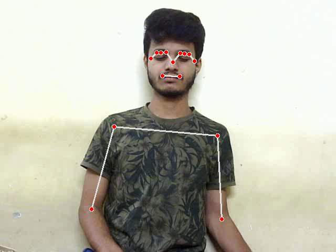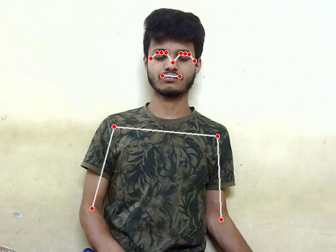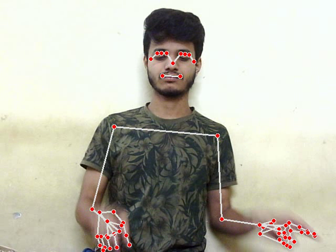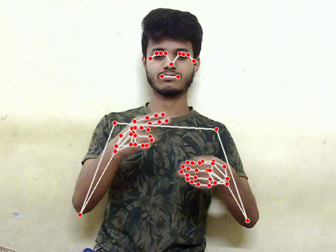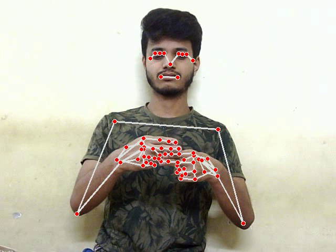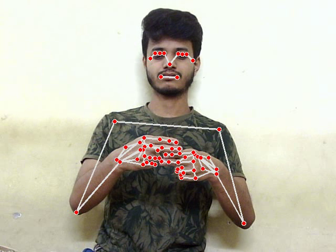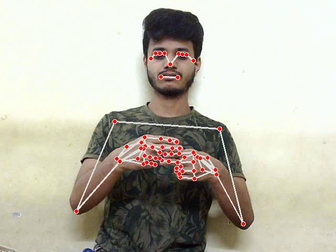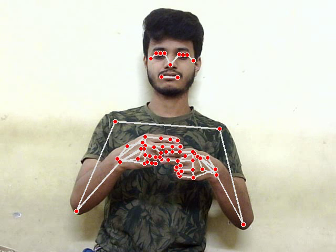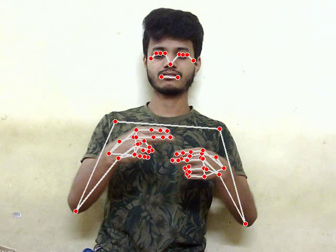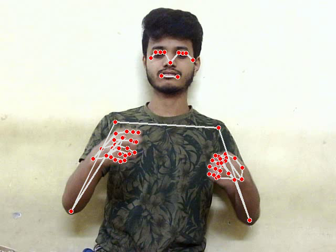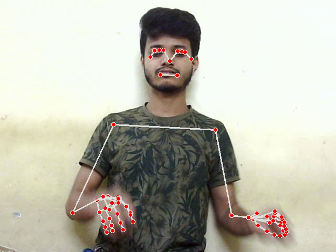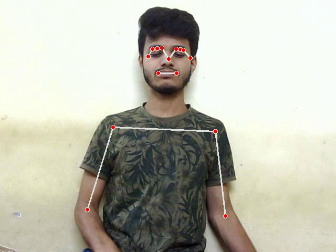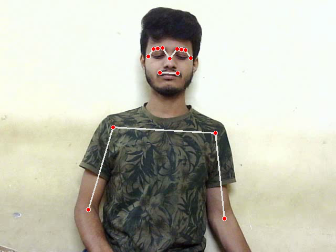name